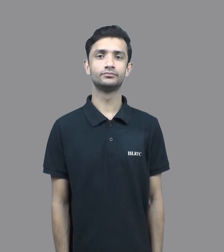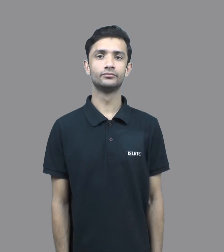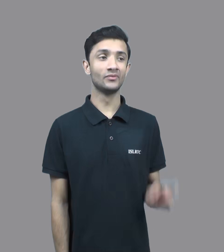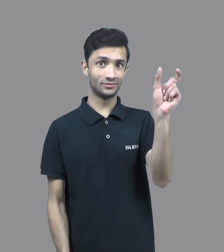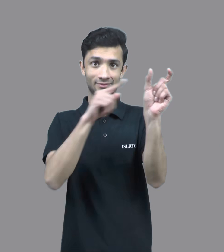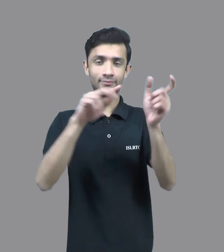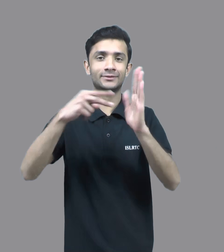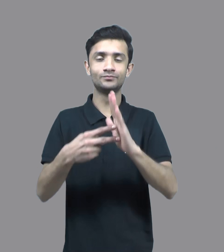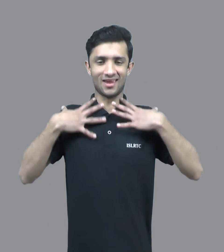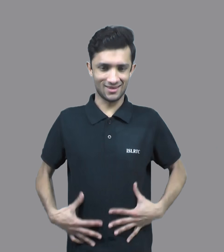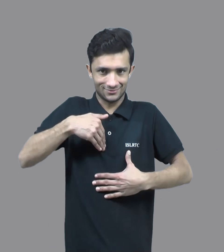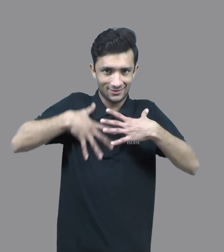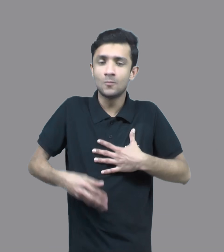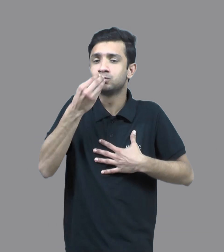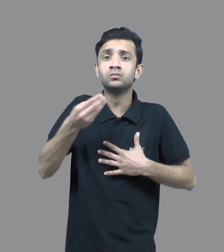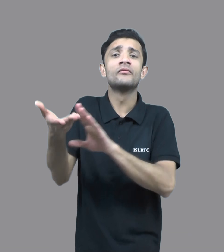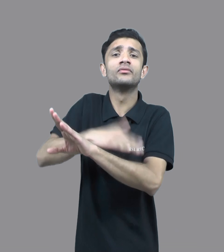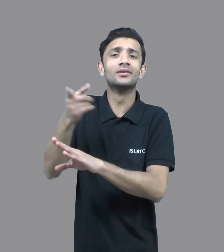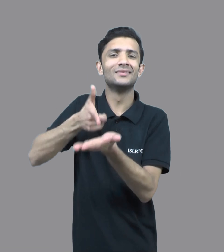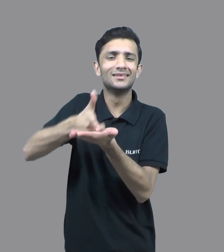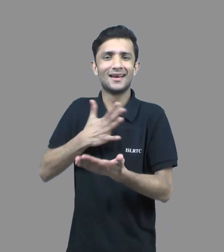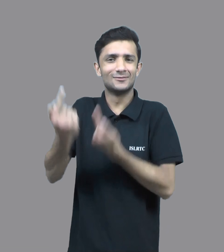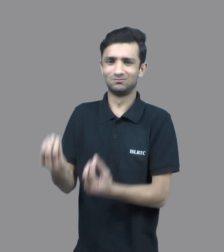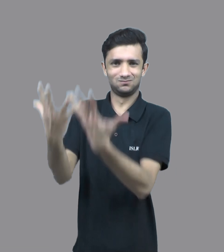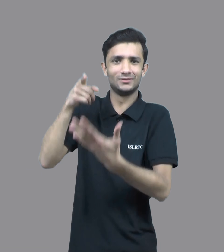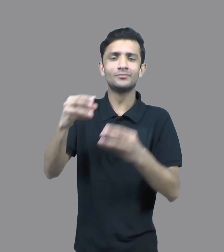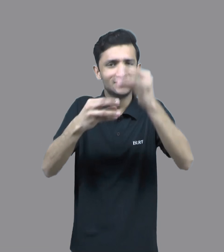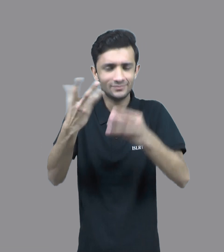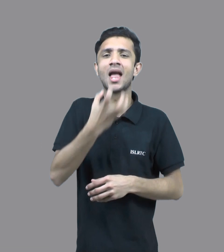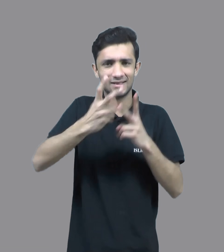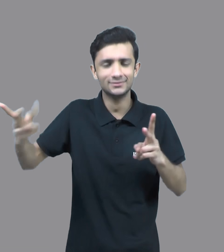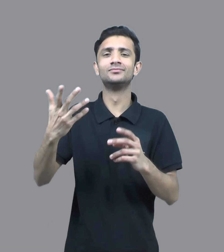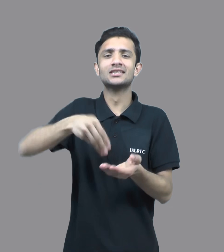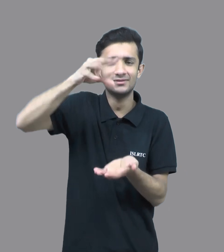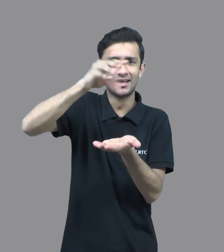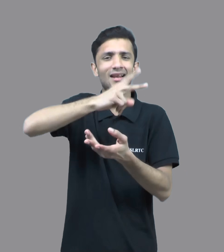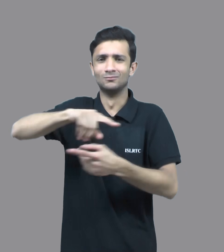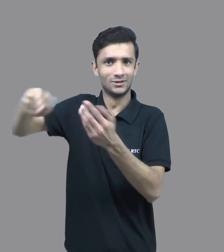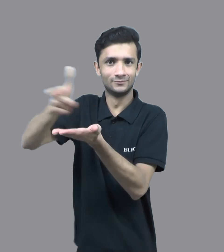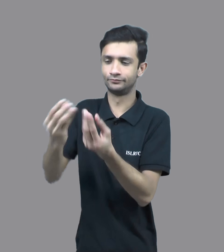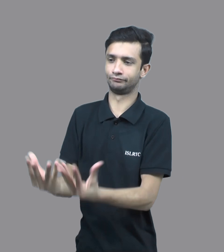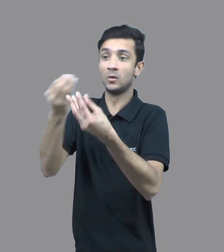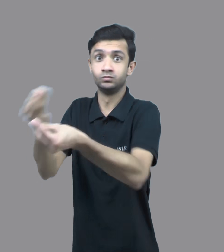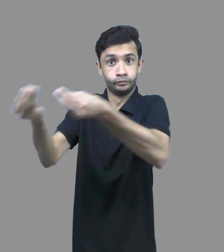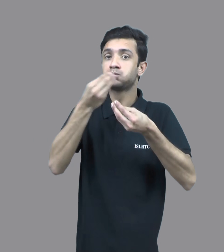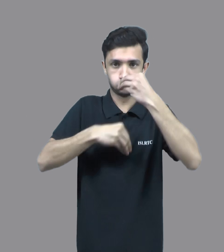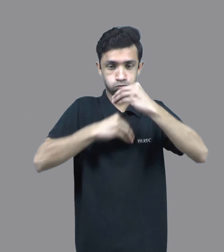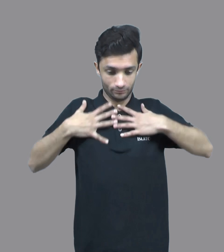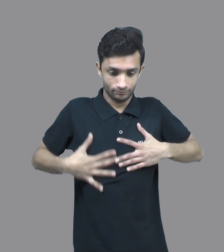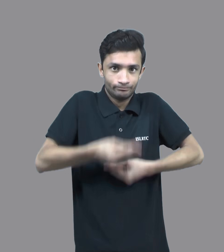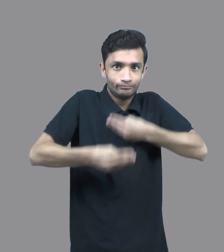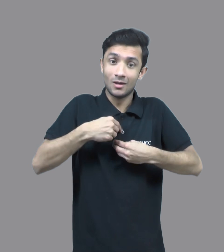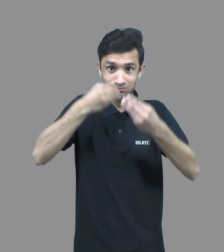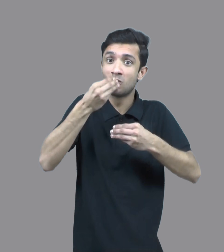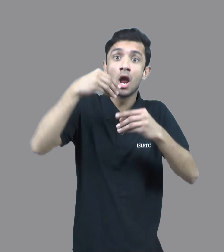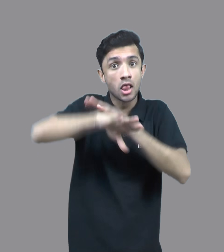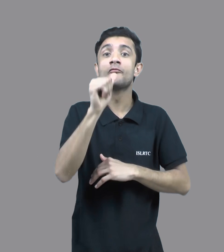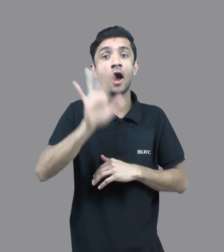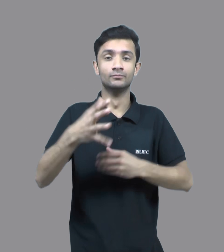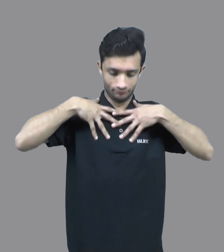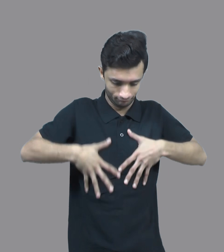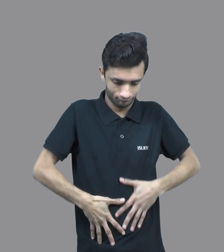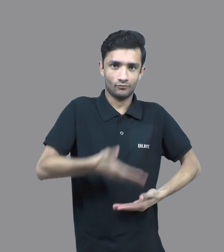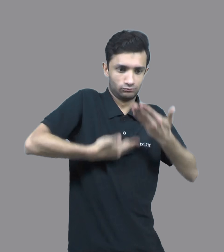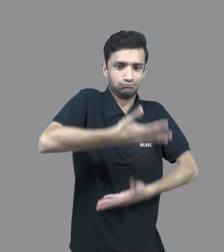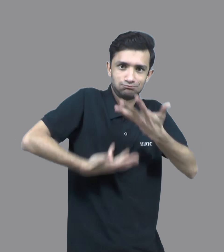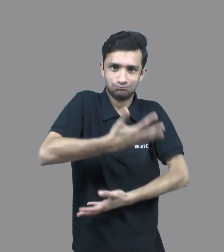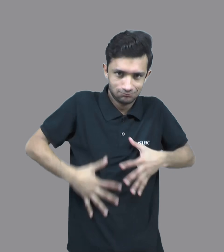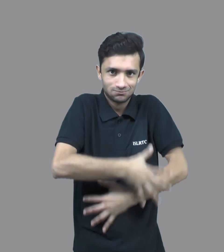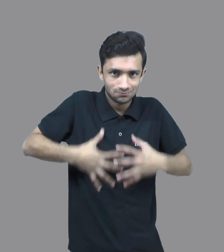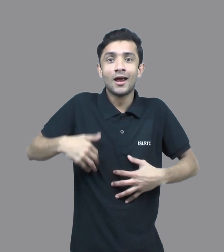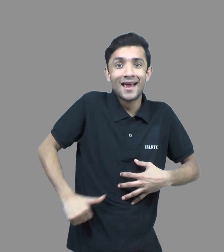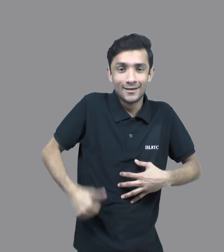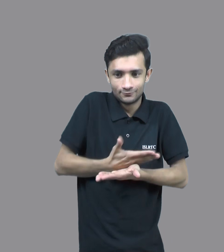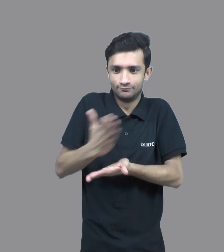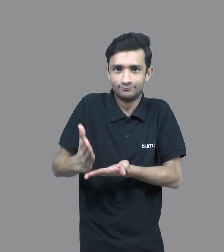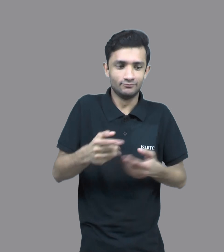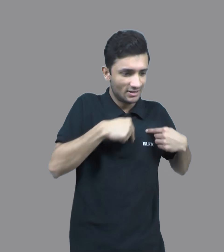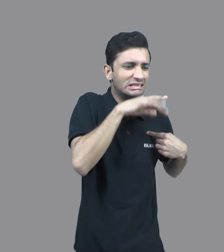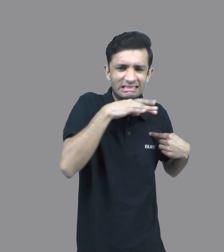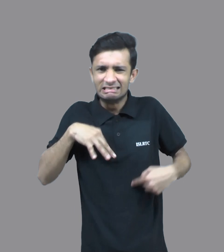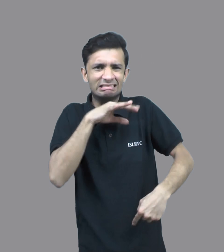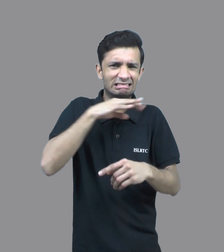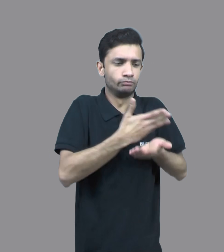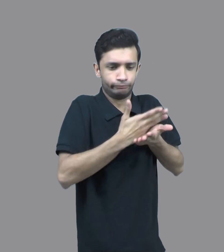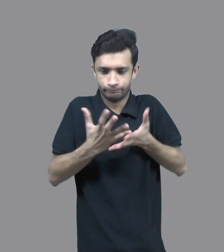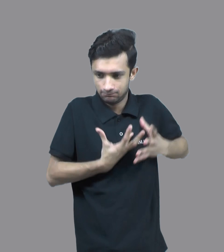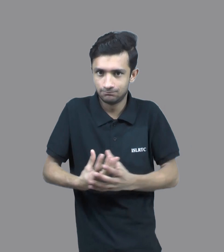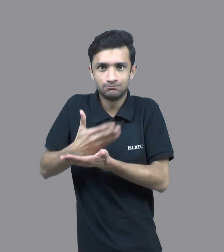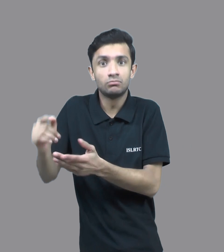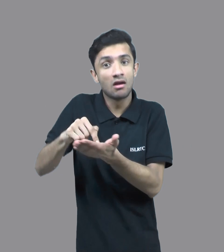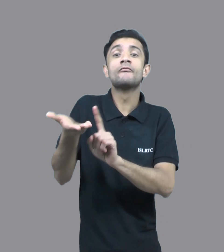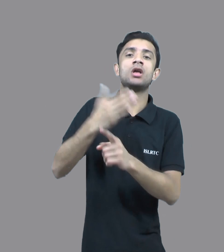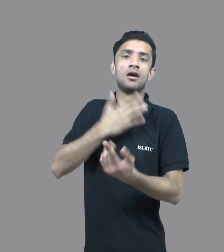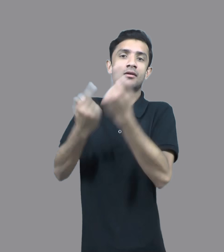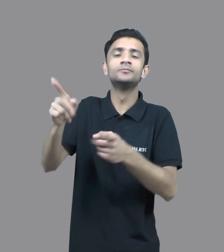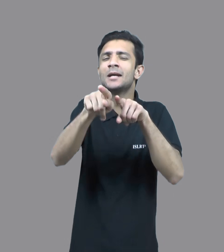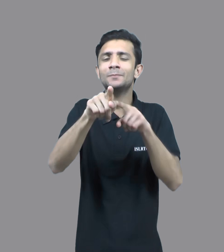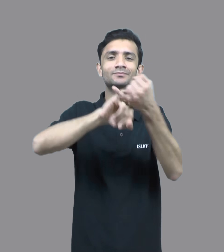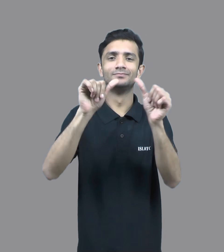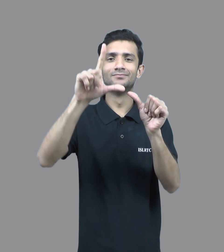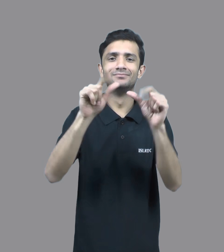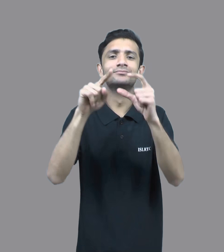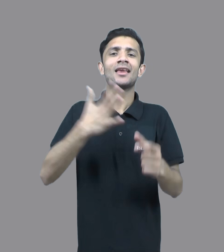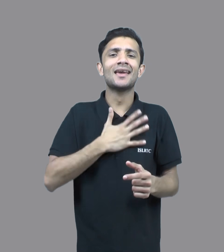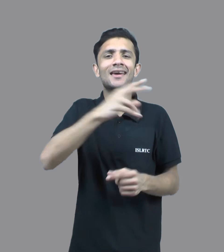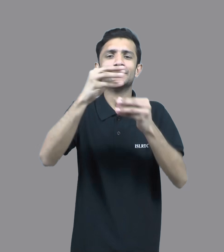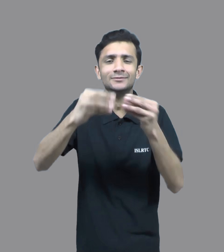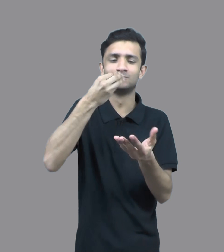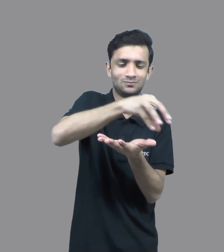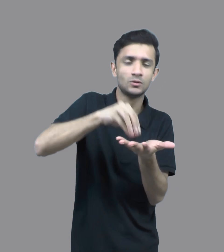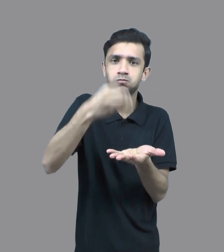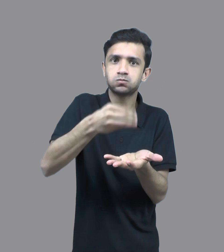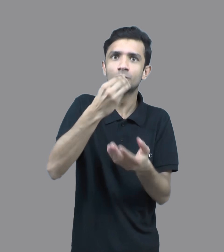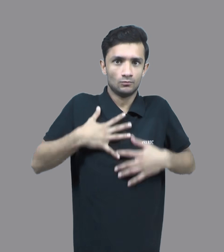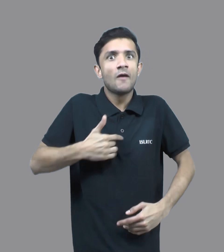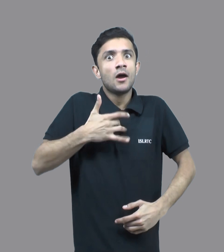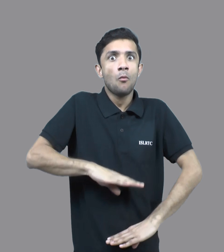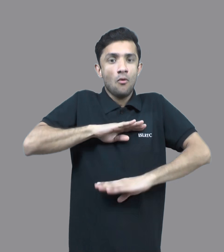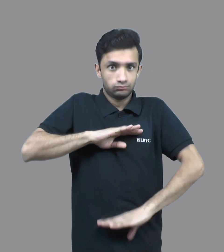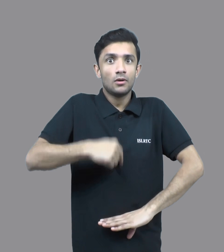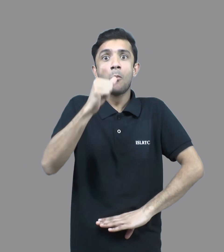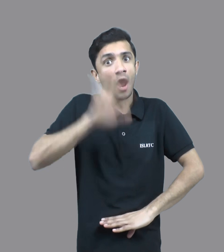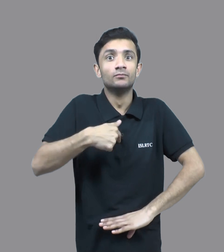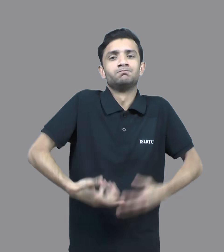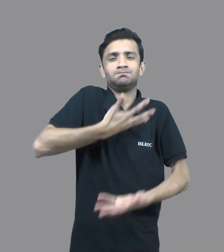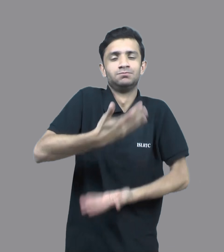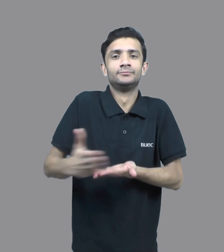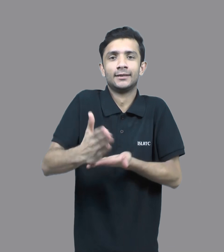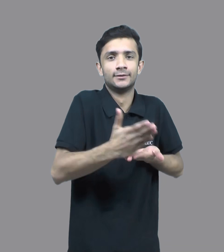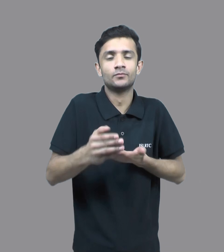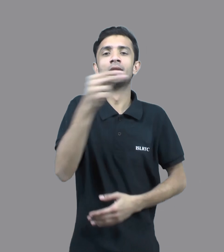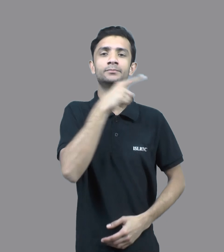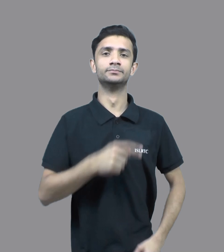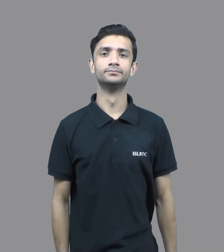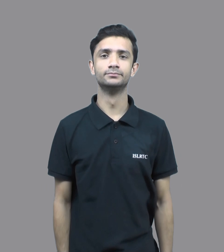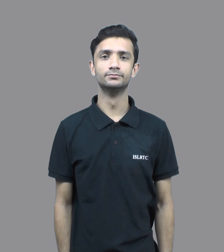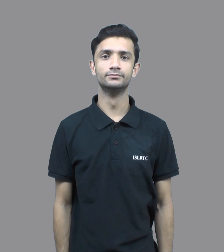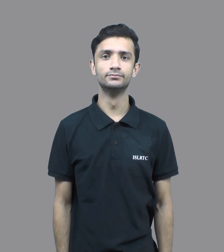Fibre in food